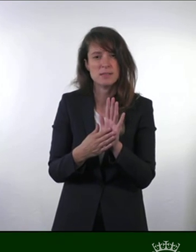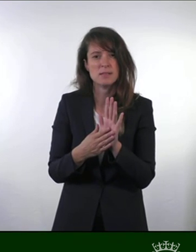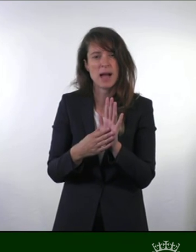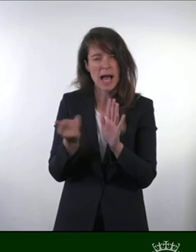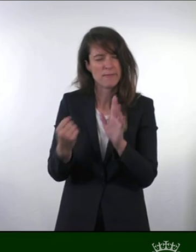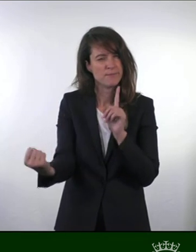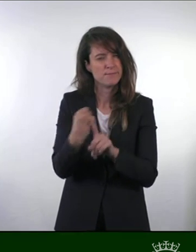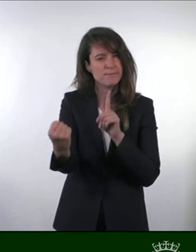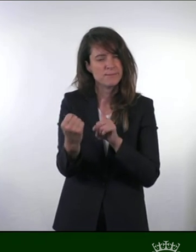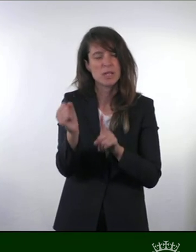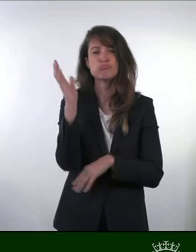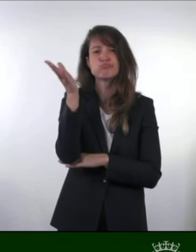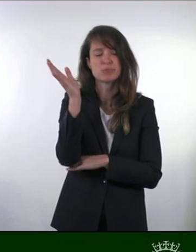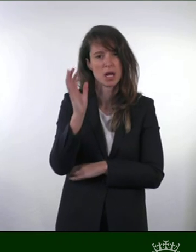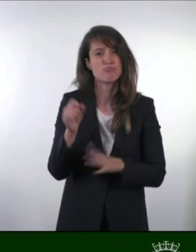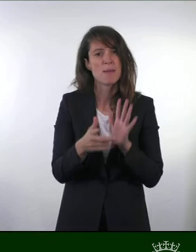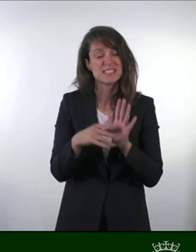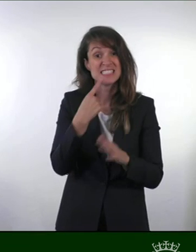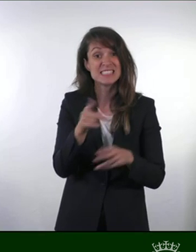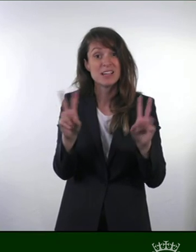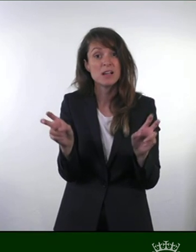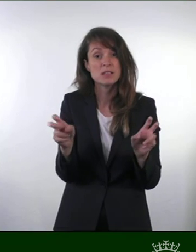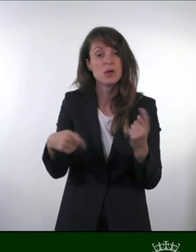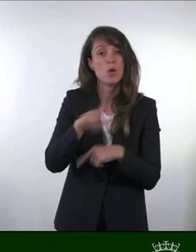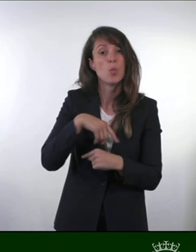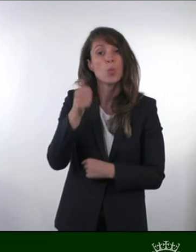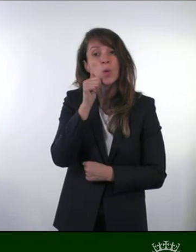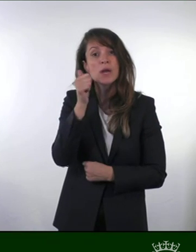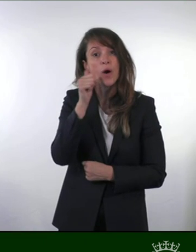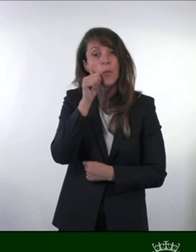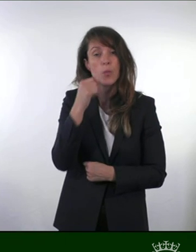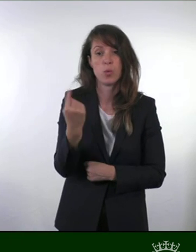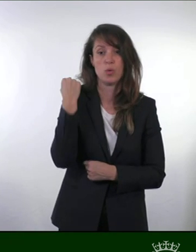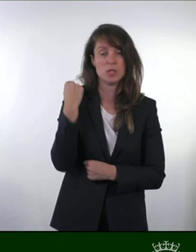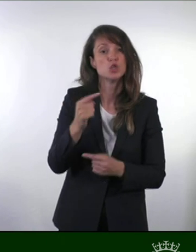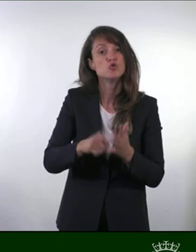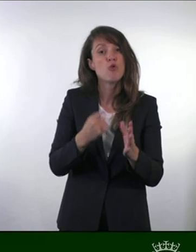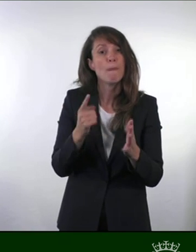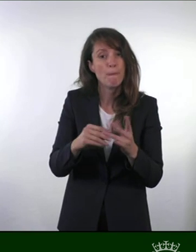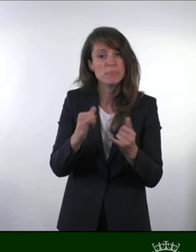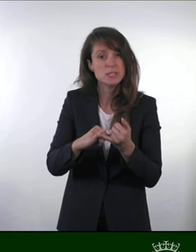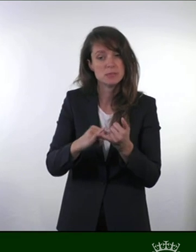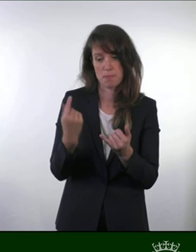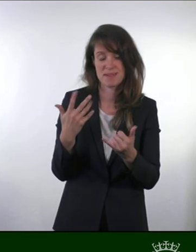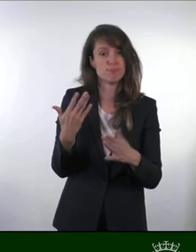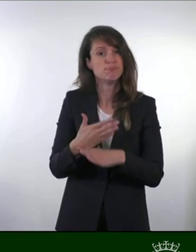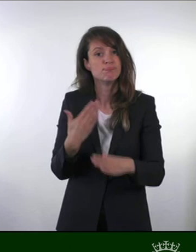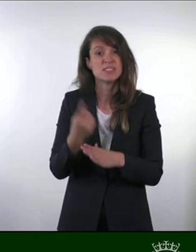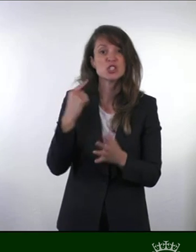The Prime Minister said: “We…know the jobs that many people had in January are…not coming back”.